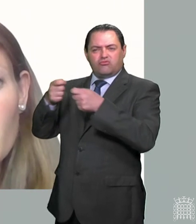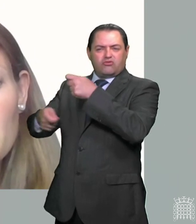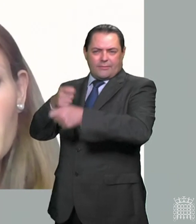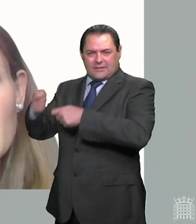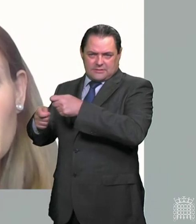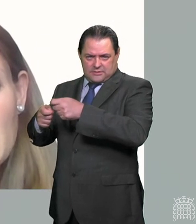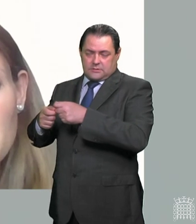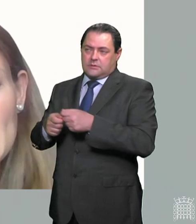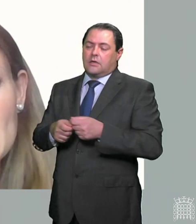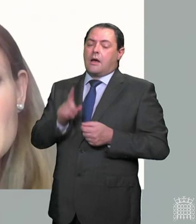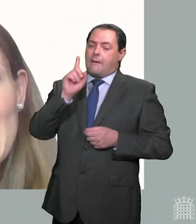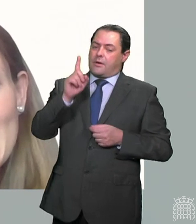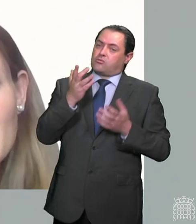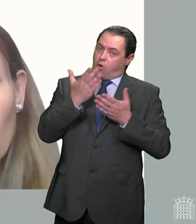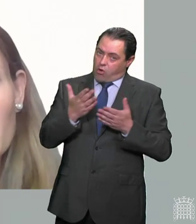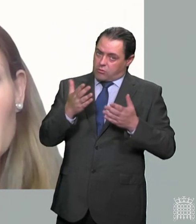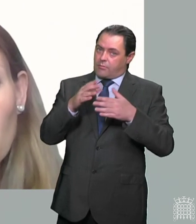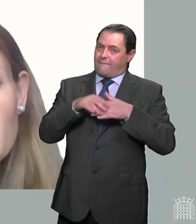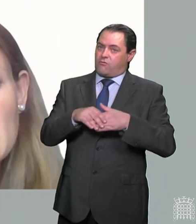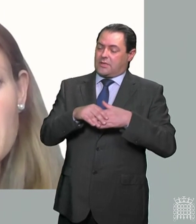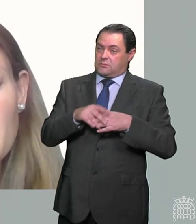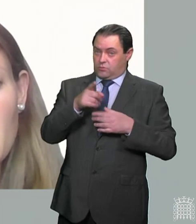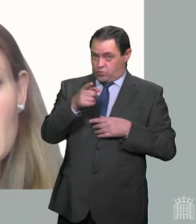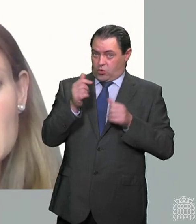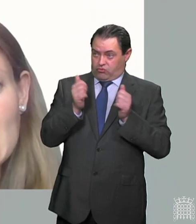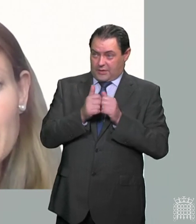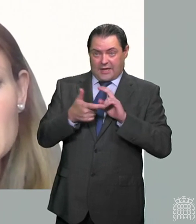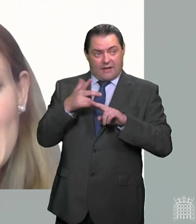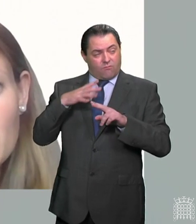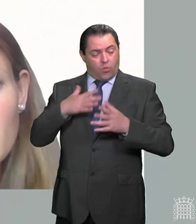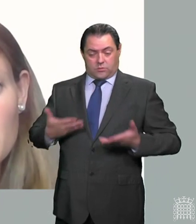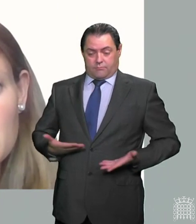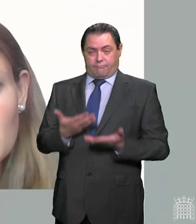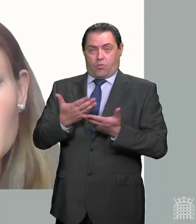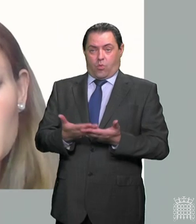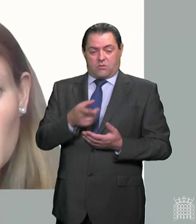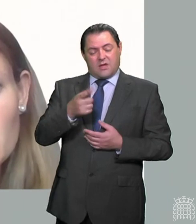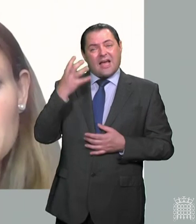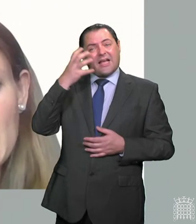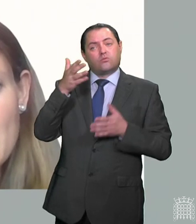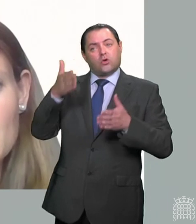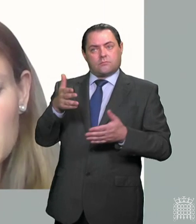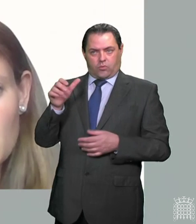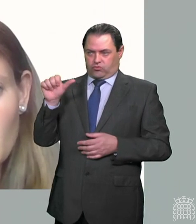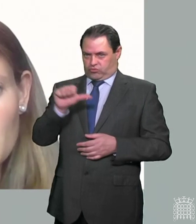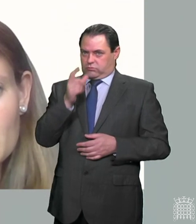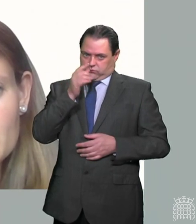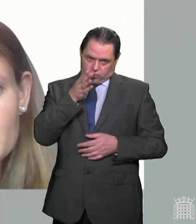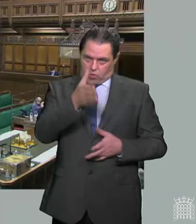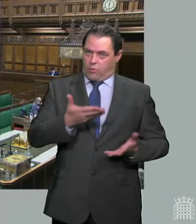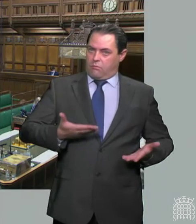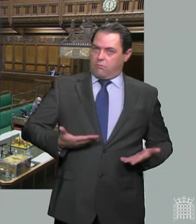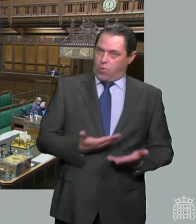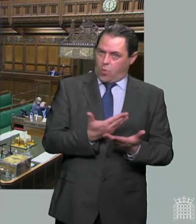Does my right honourable Friend agree that anyone who wants to give birth at Stafford’s County Hospital should be able to do so?